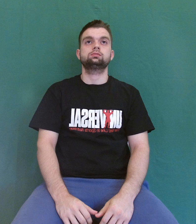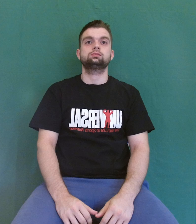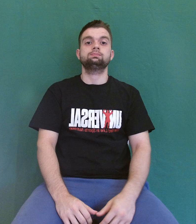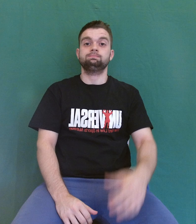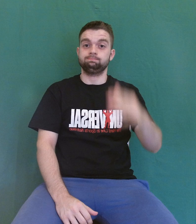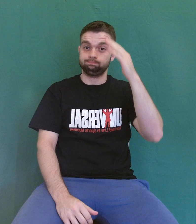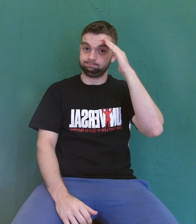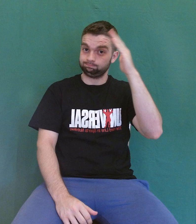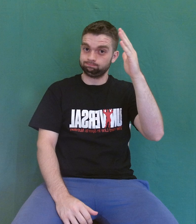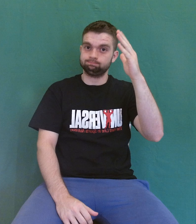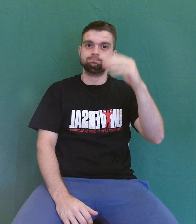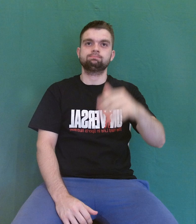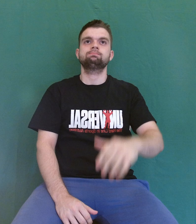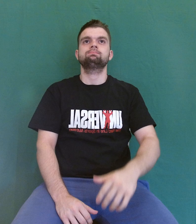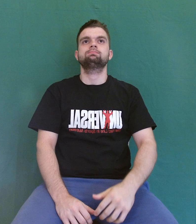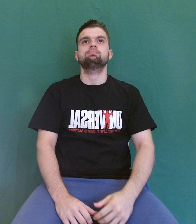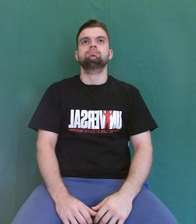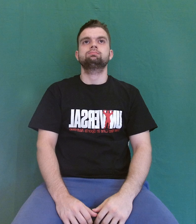ΚΑΛΗΜΕΡΑ